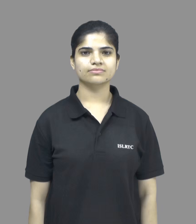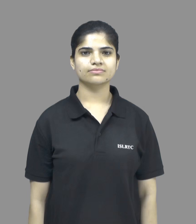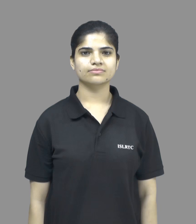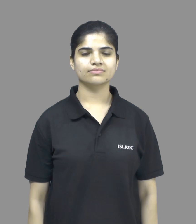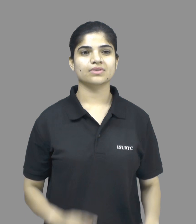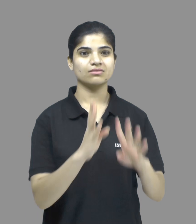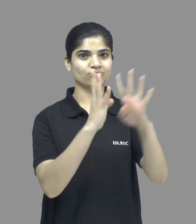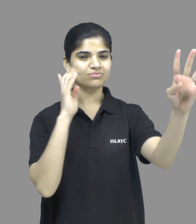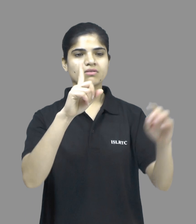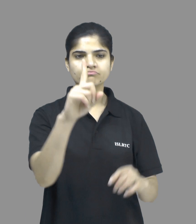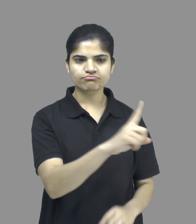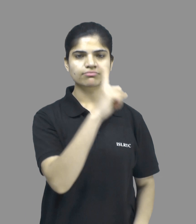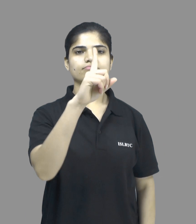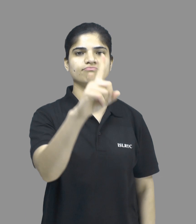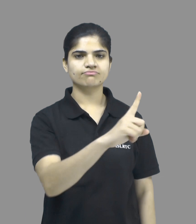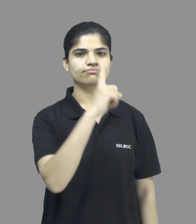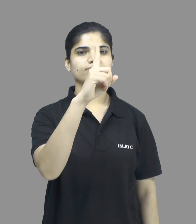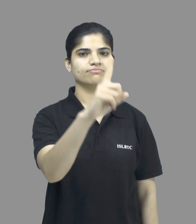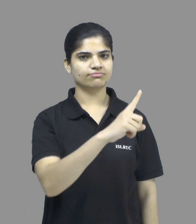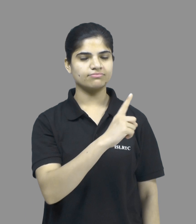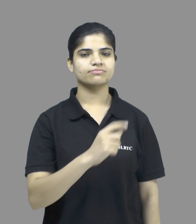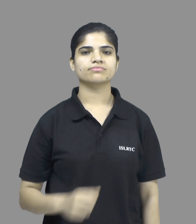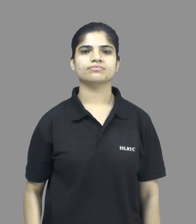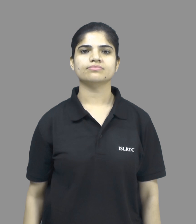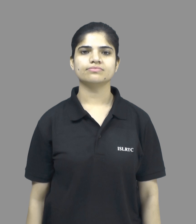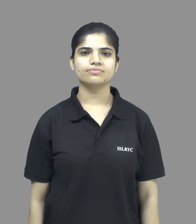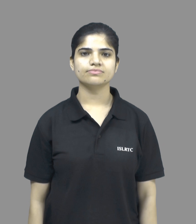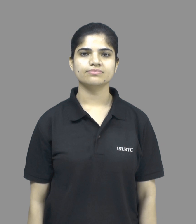Sequential